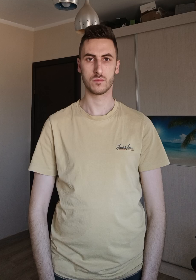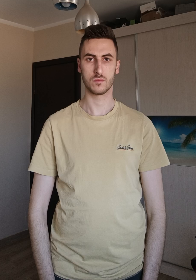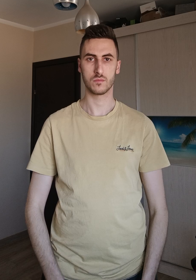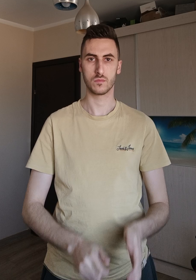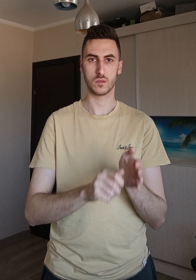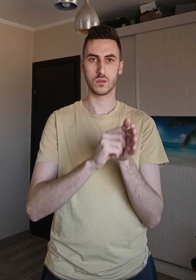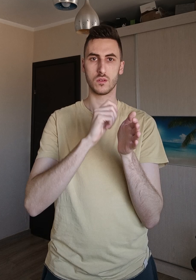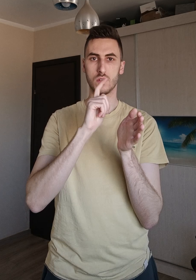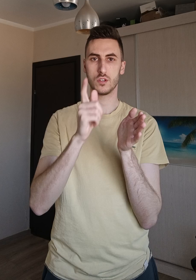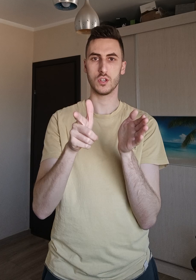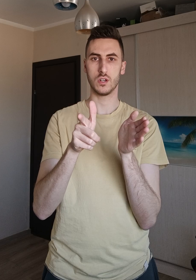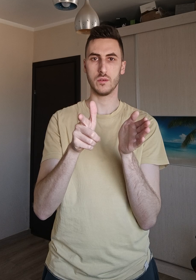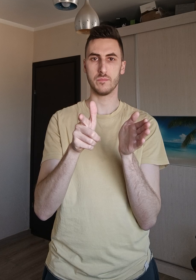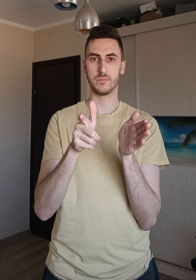לשלם